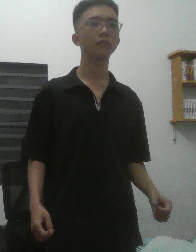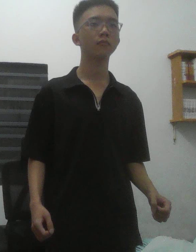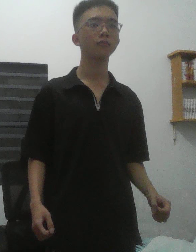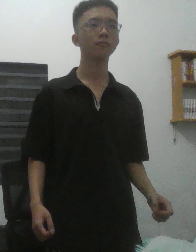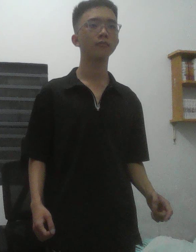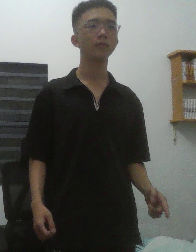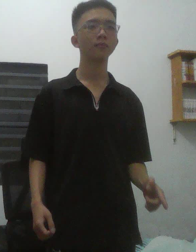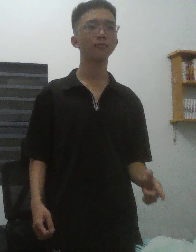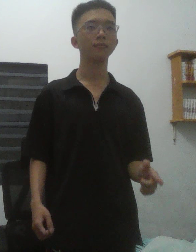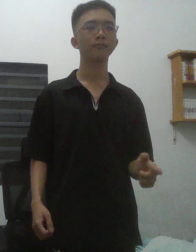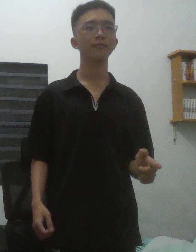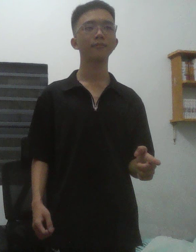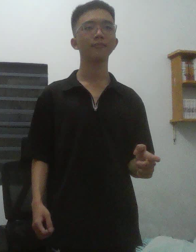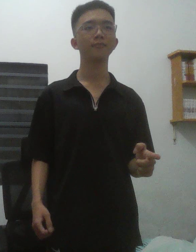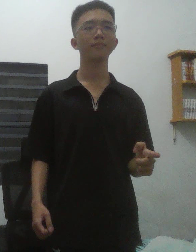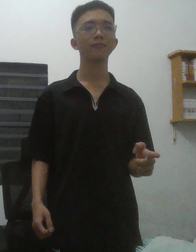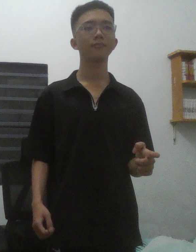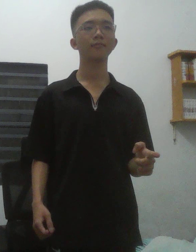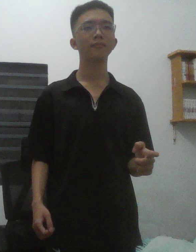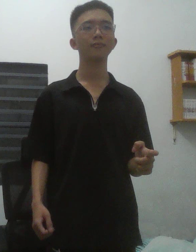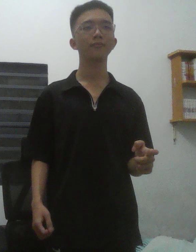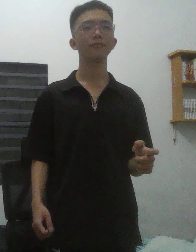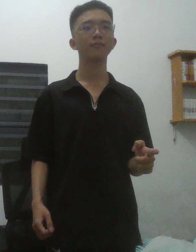ban